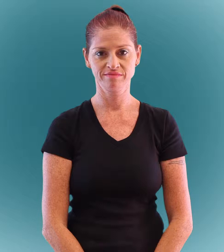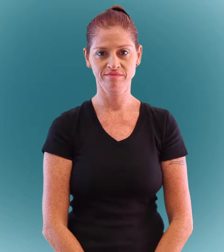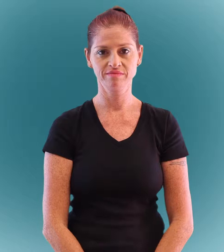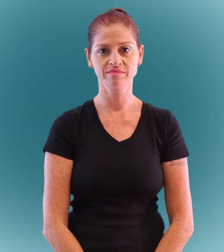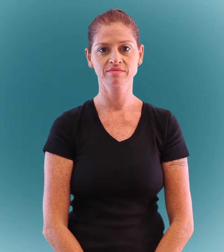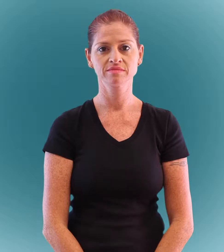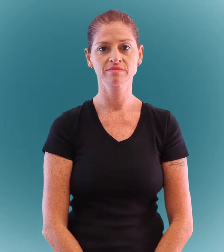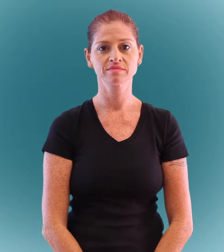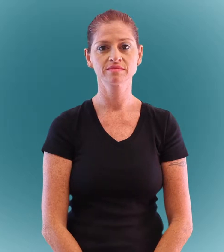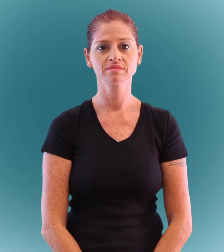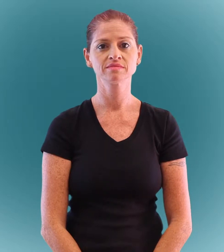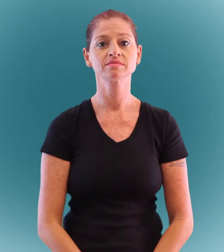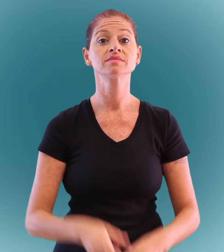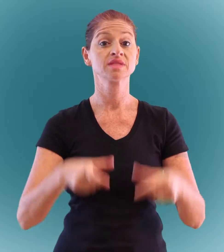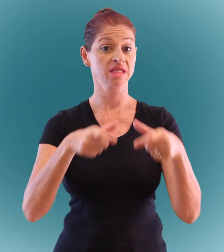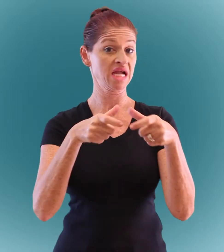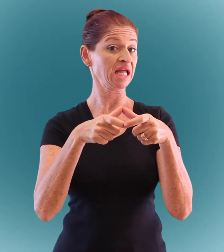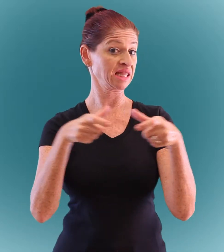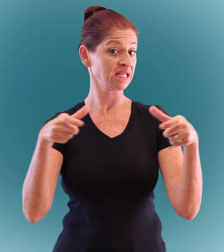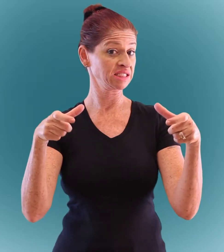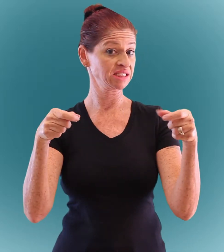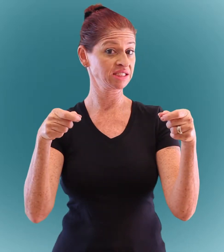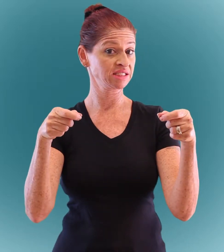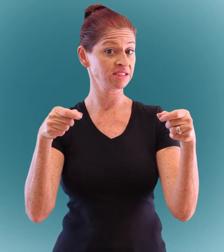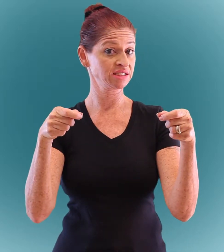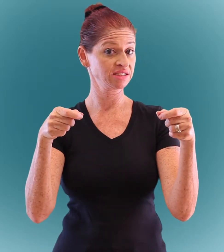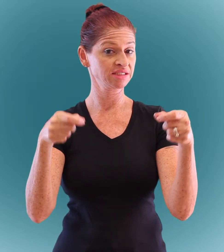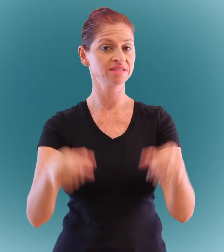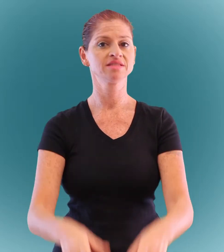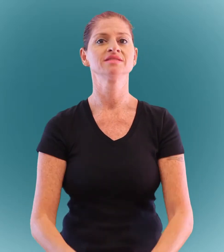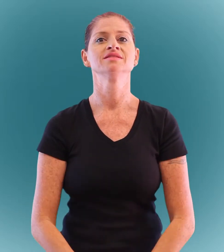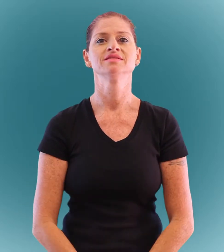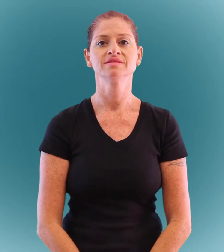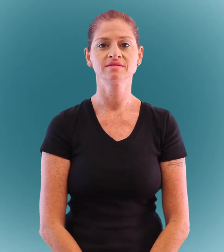כרטיס